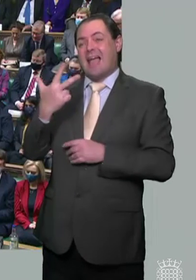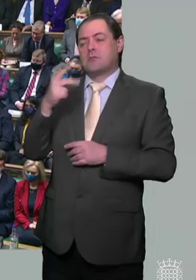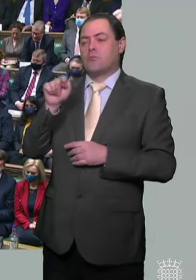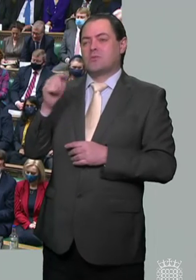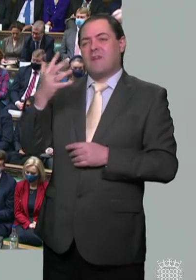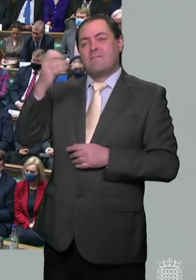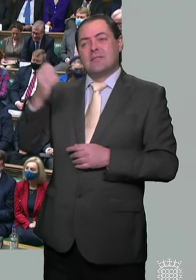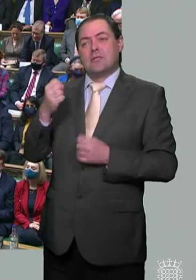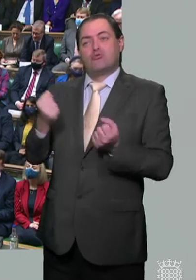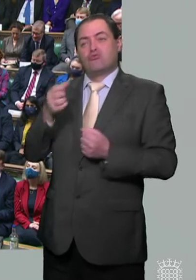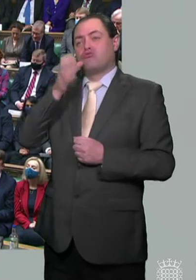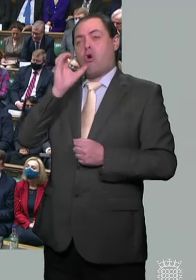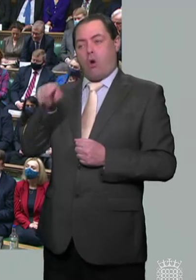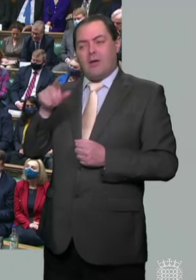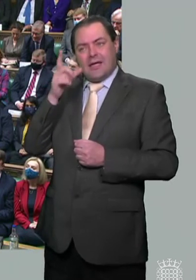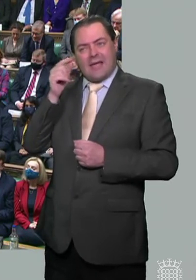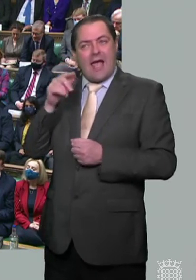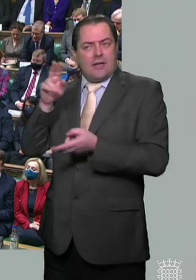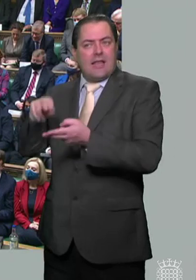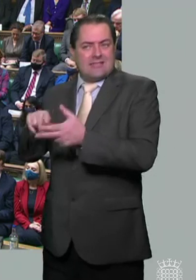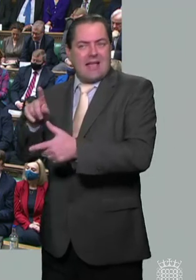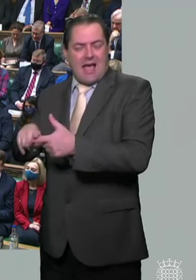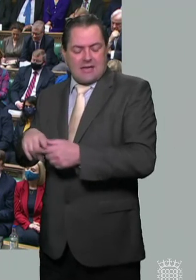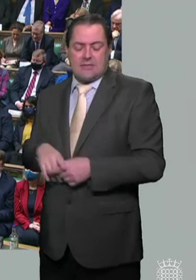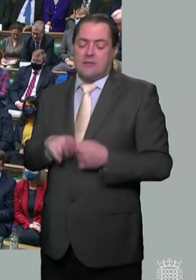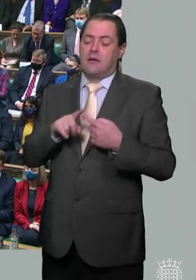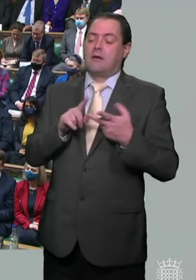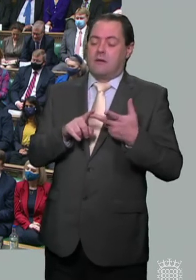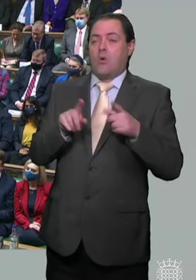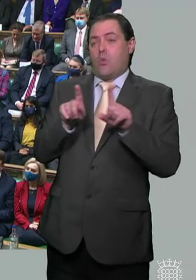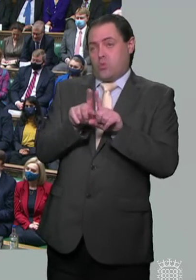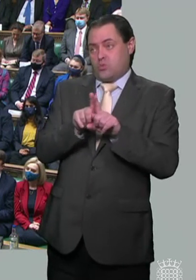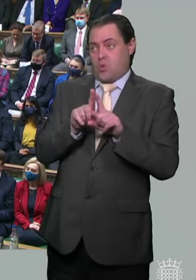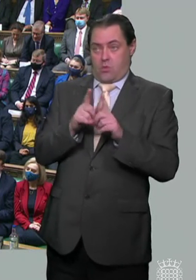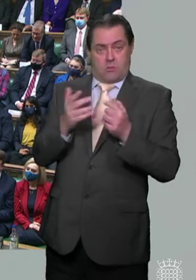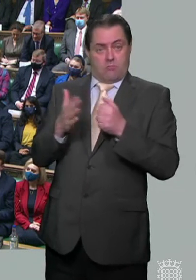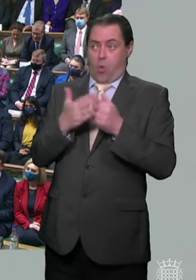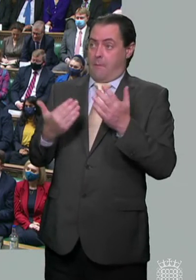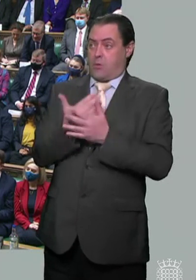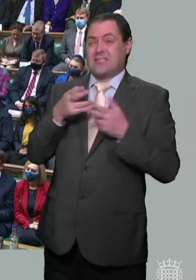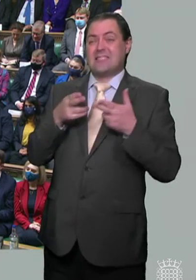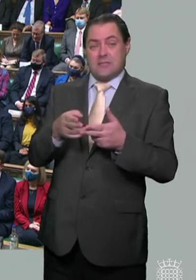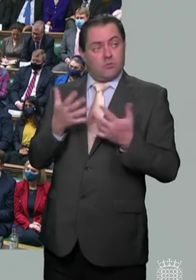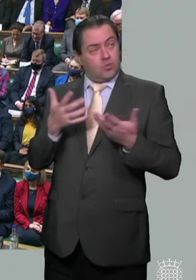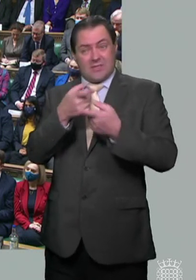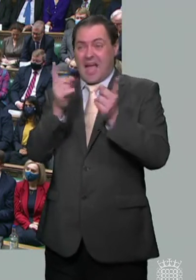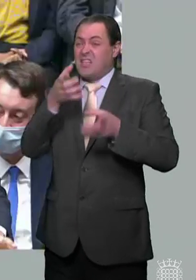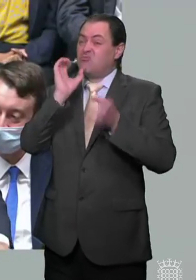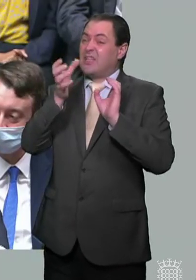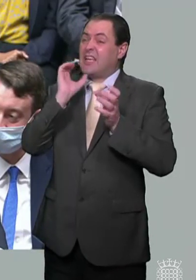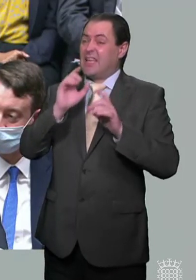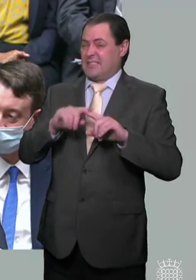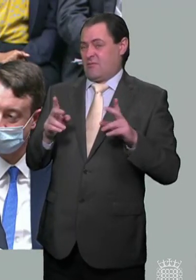Thirdly, I am going to modernise the system to reflect the way people drink today.